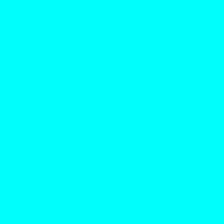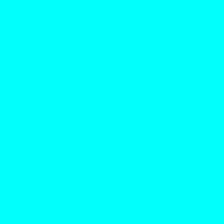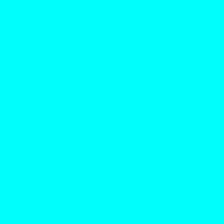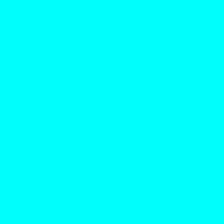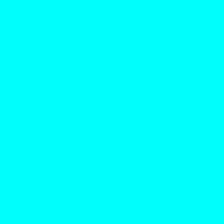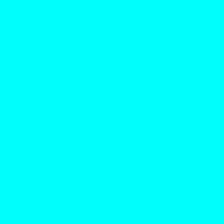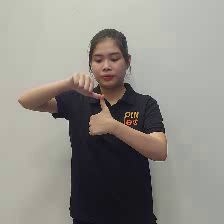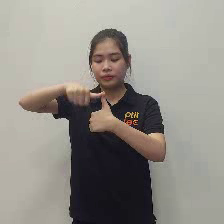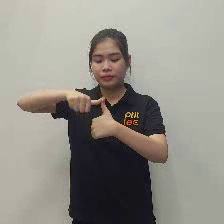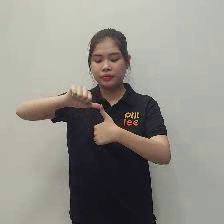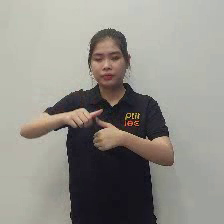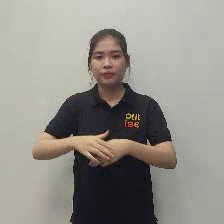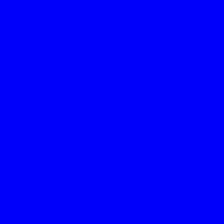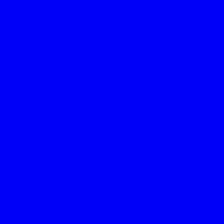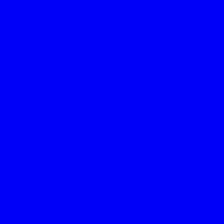Bạn thân